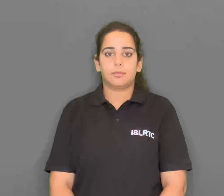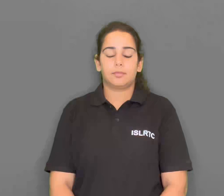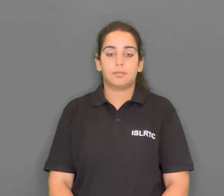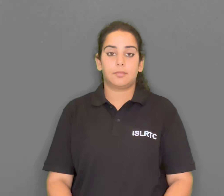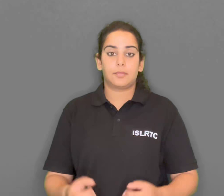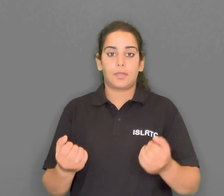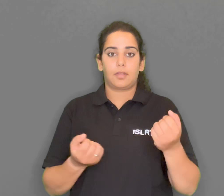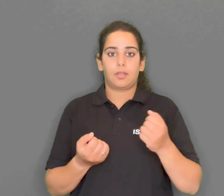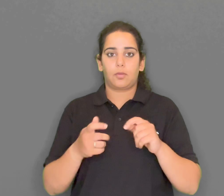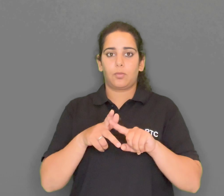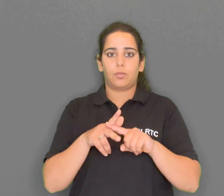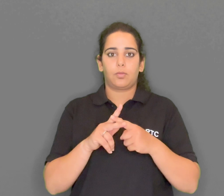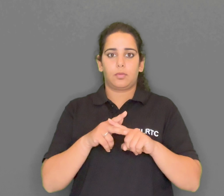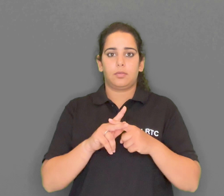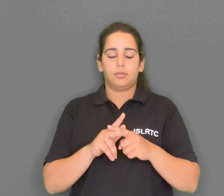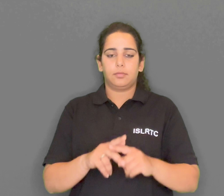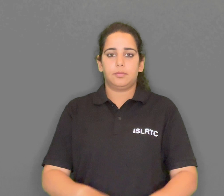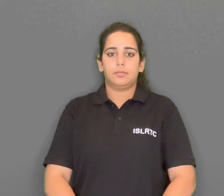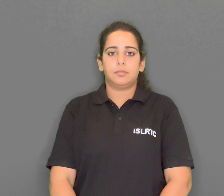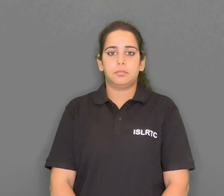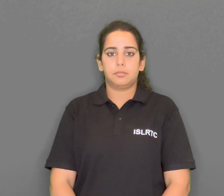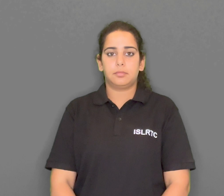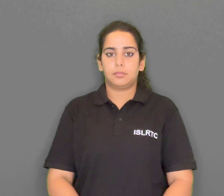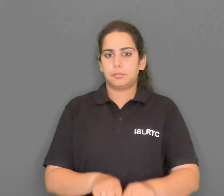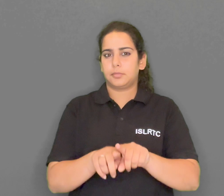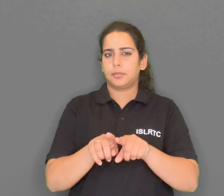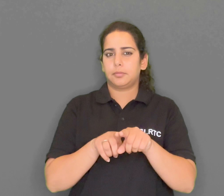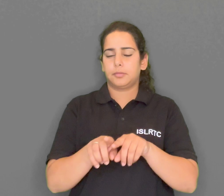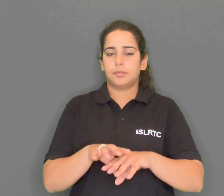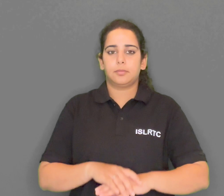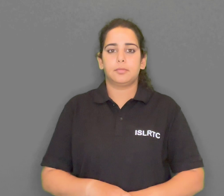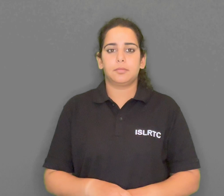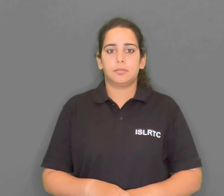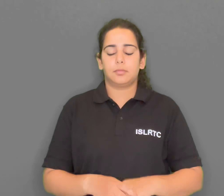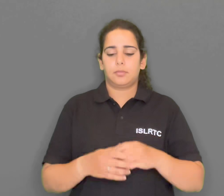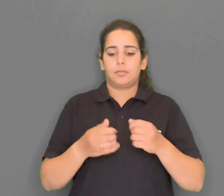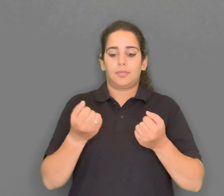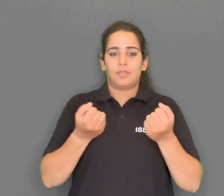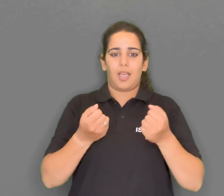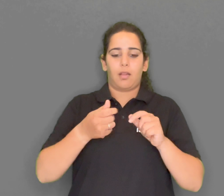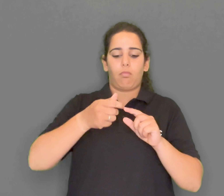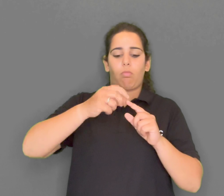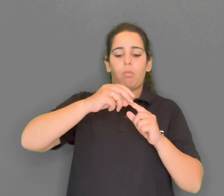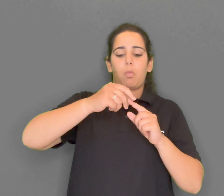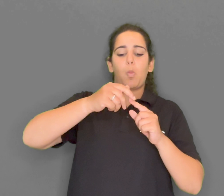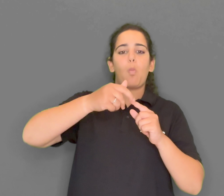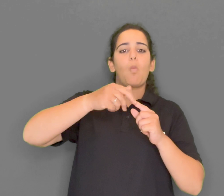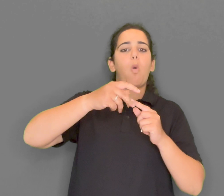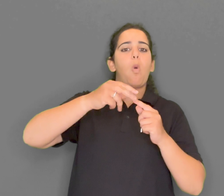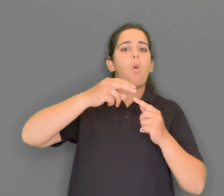Torque A force that tends to cause rotation.